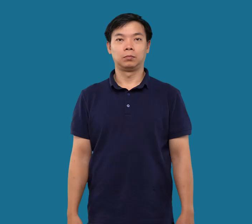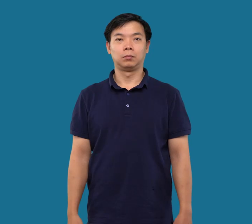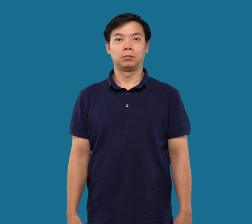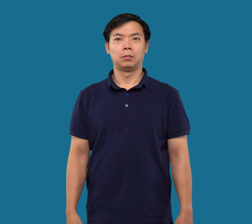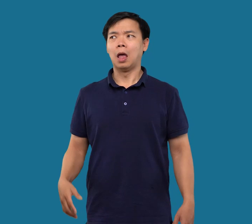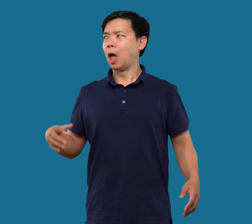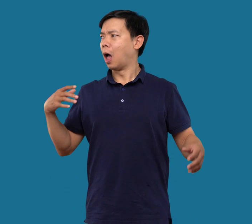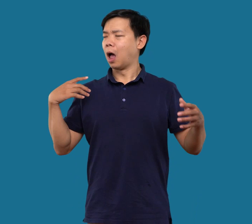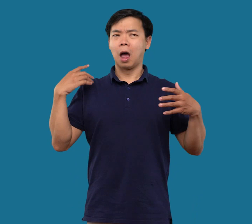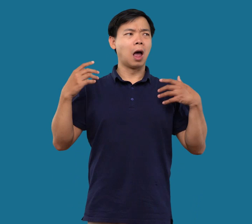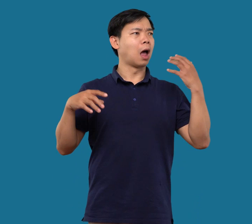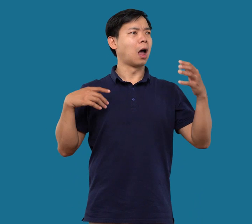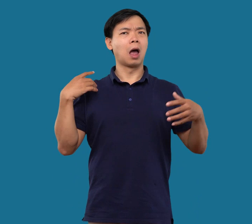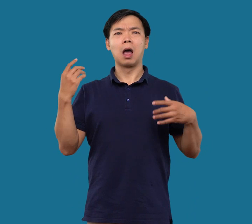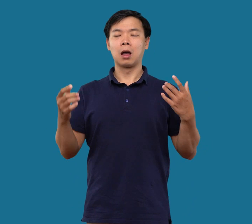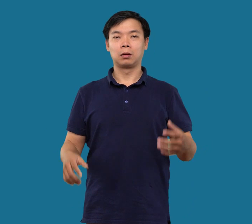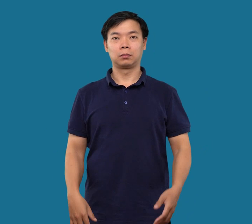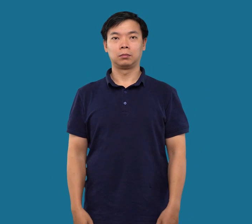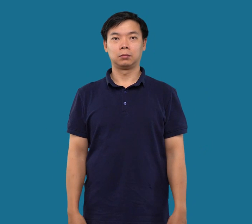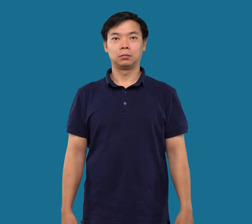hoang mang